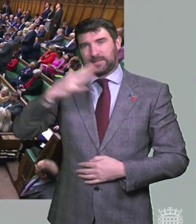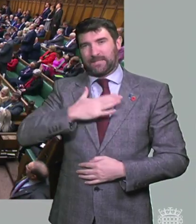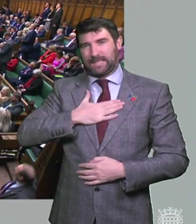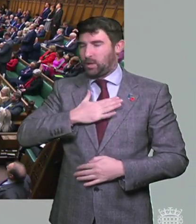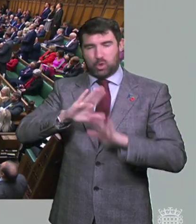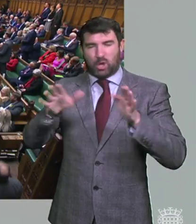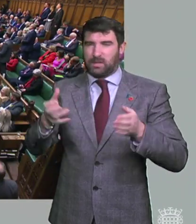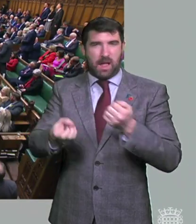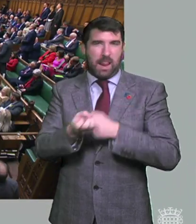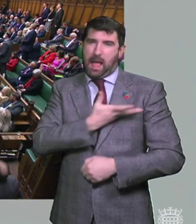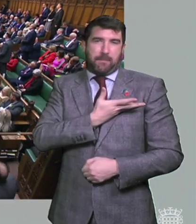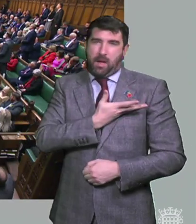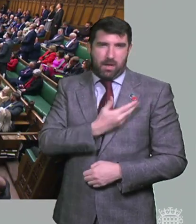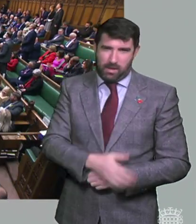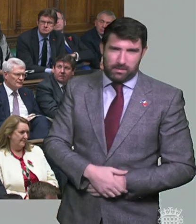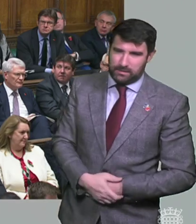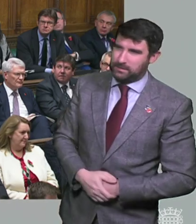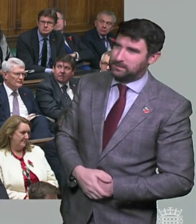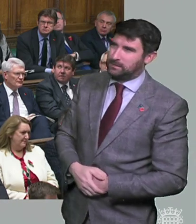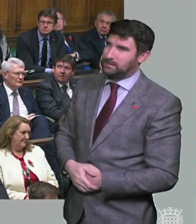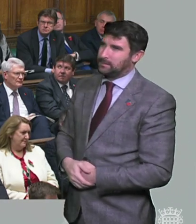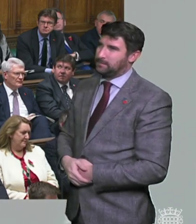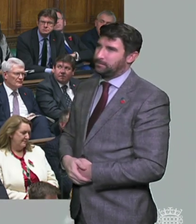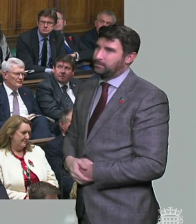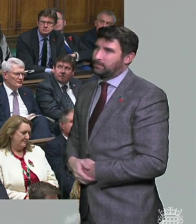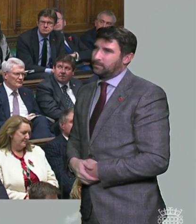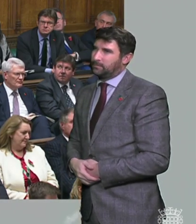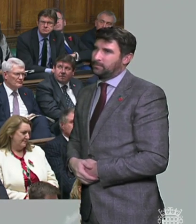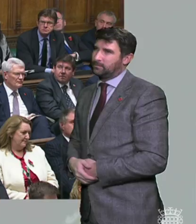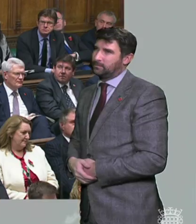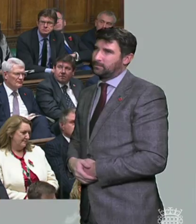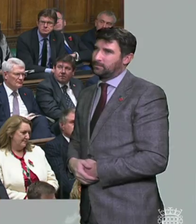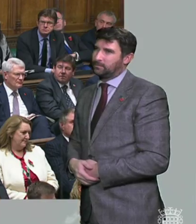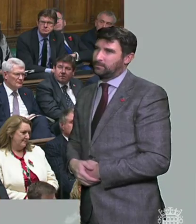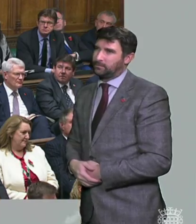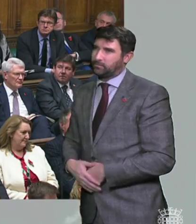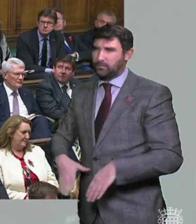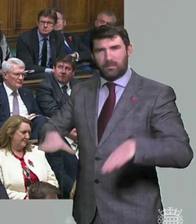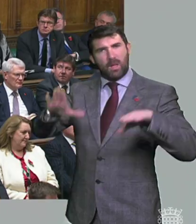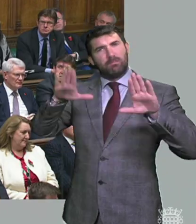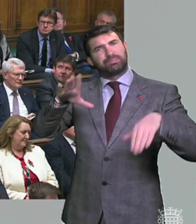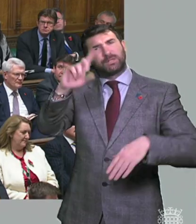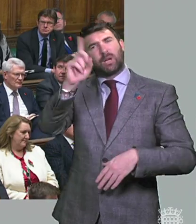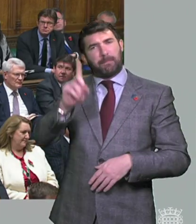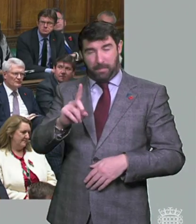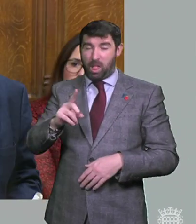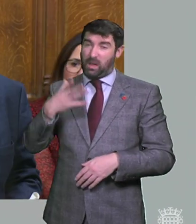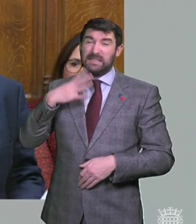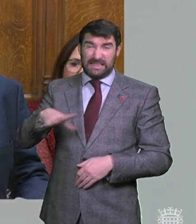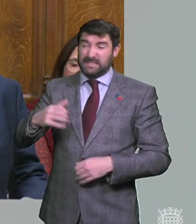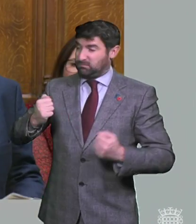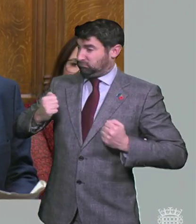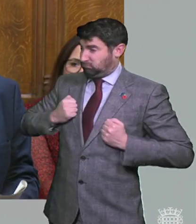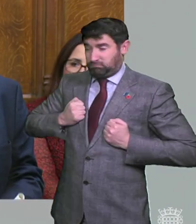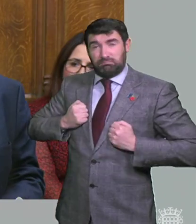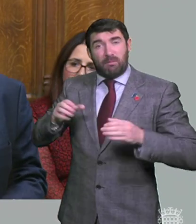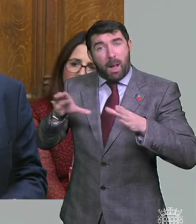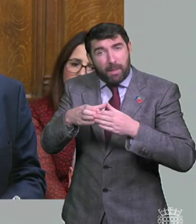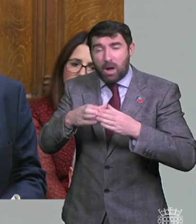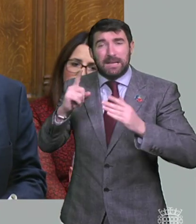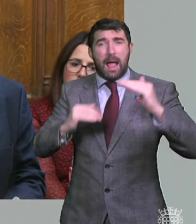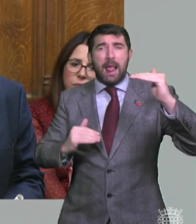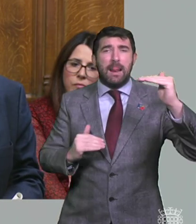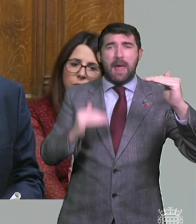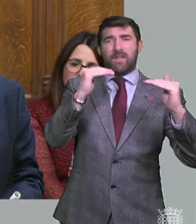The British people are relying on our party and the Government to fulfil their promises on levelling up, not just up and down the country but sideways too.